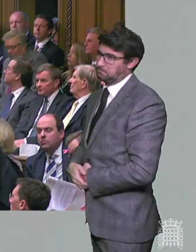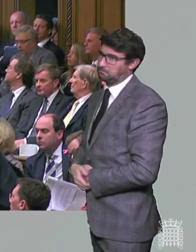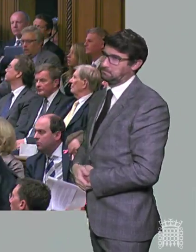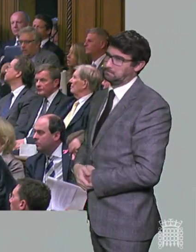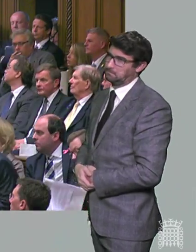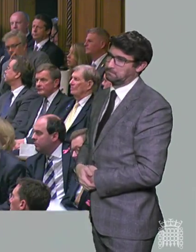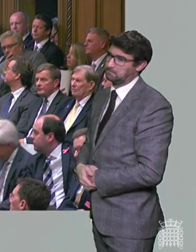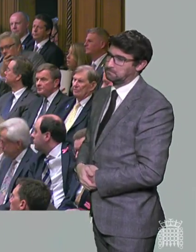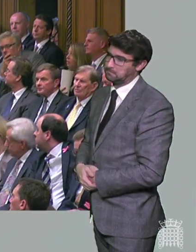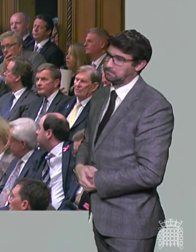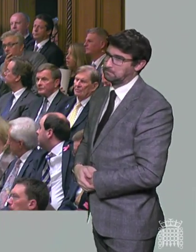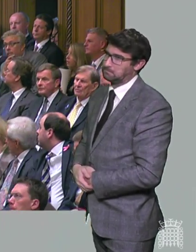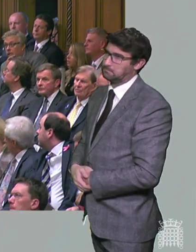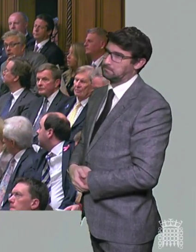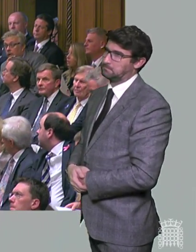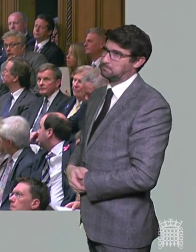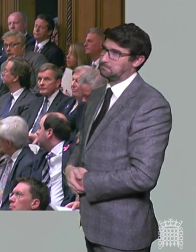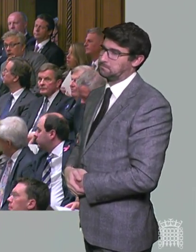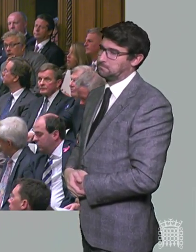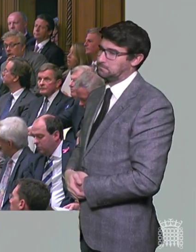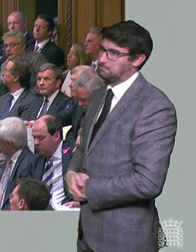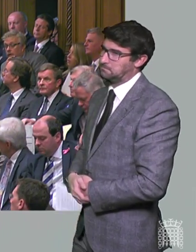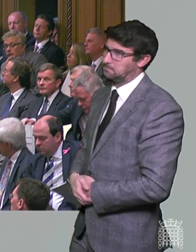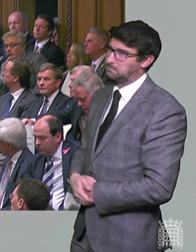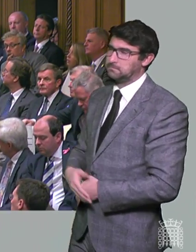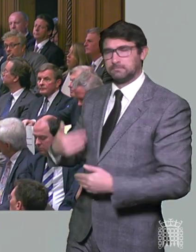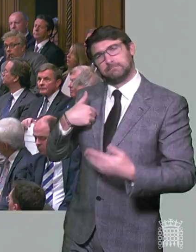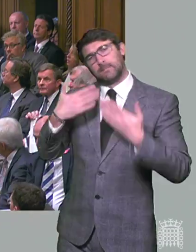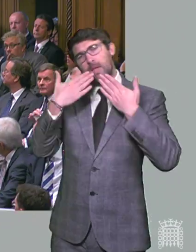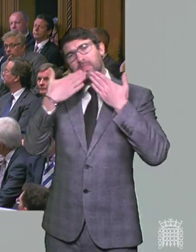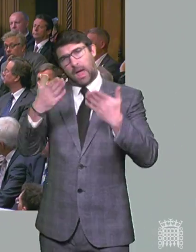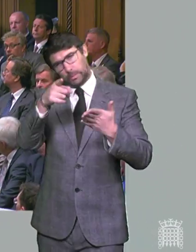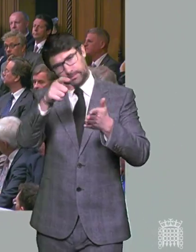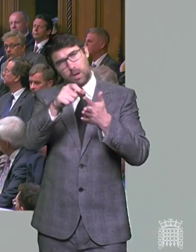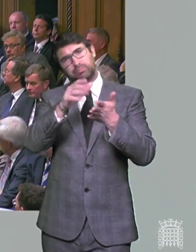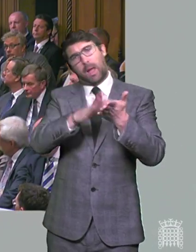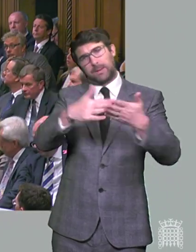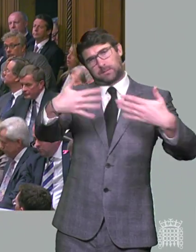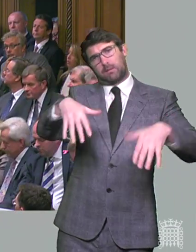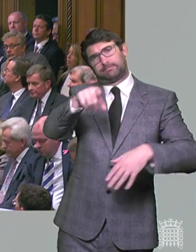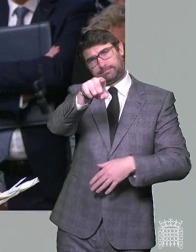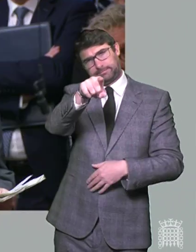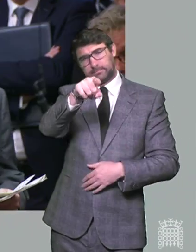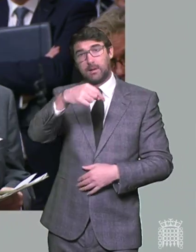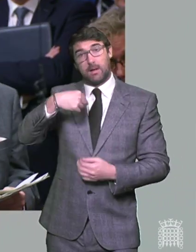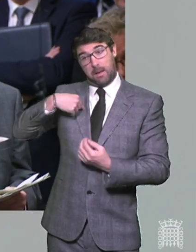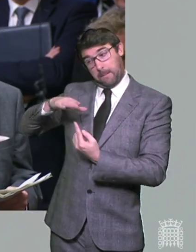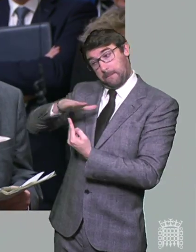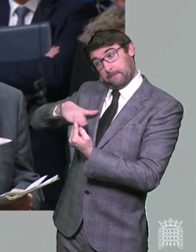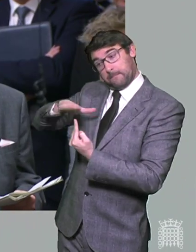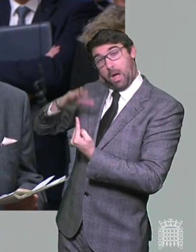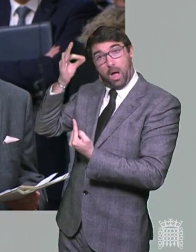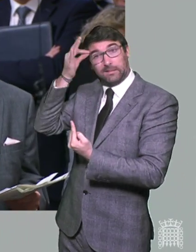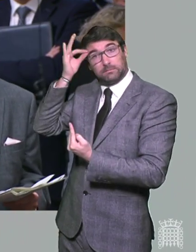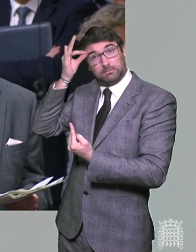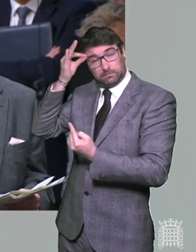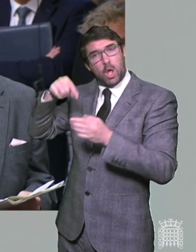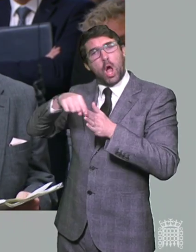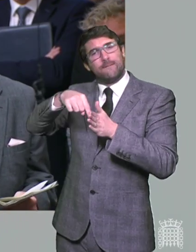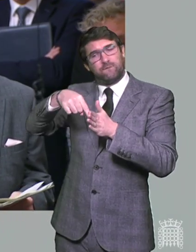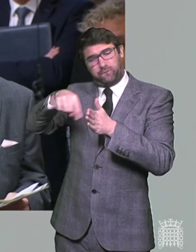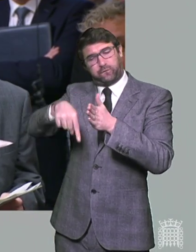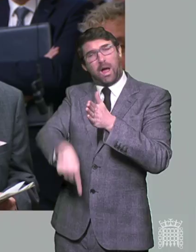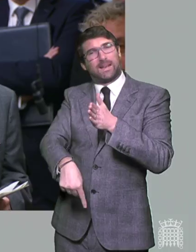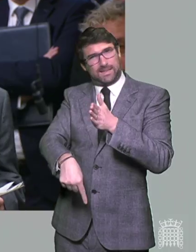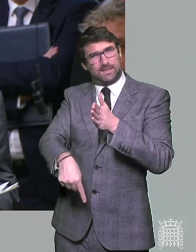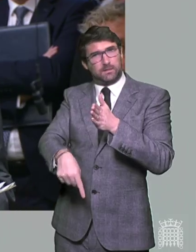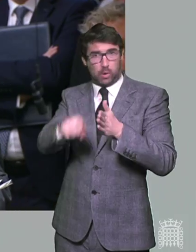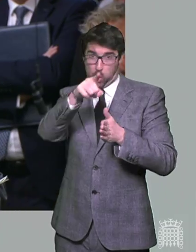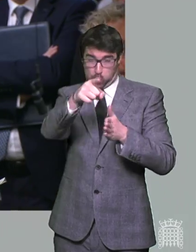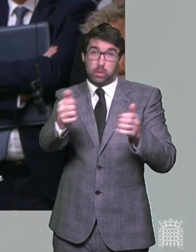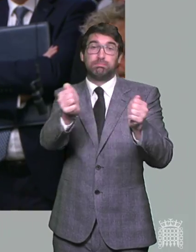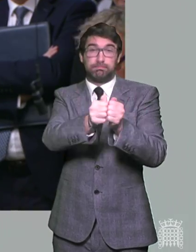I thank the Prime Minister for sticking by her words and giving communities in Fylde the final say on fracking, but as always the devil is in the detail.